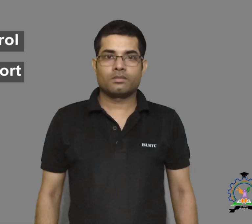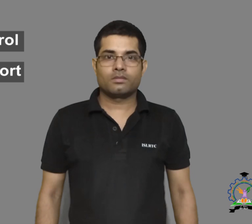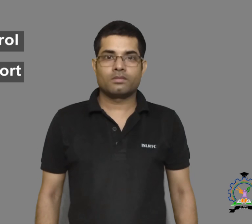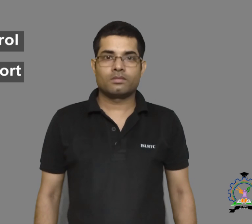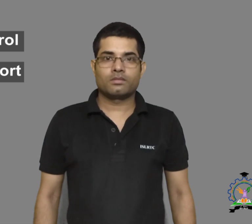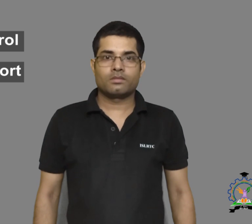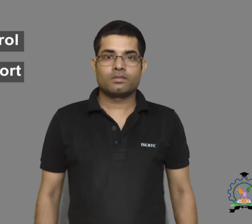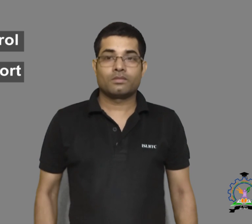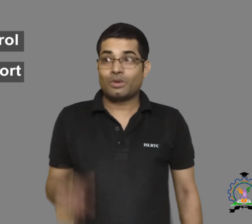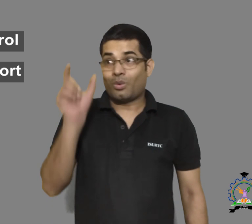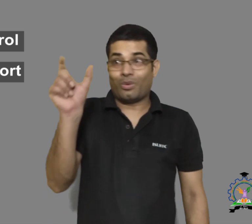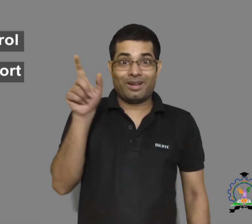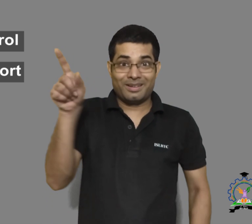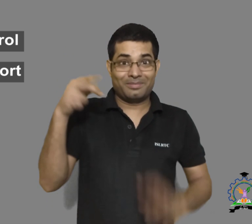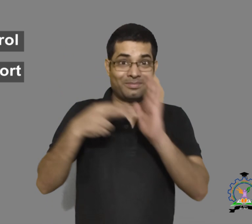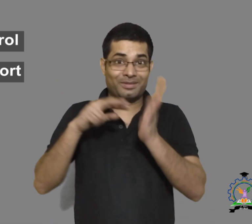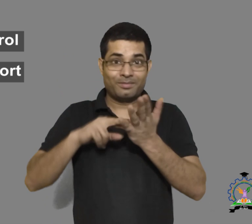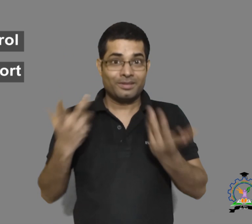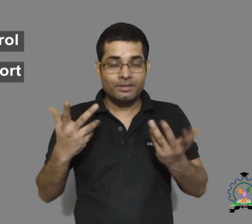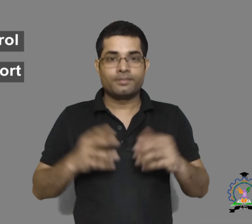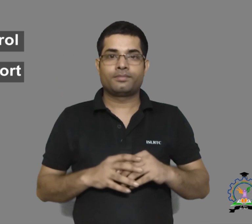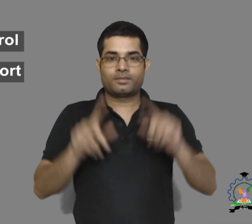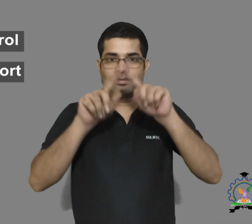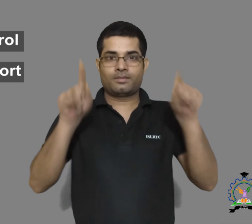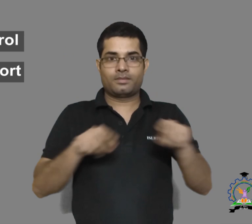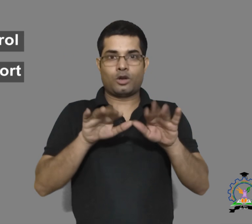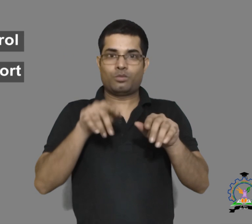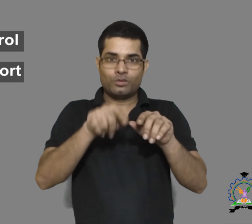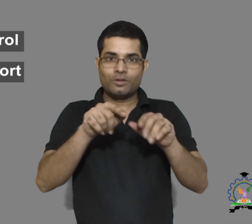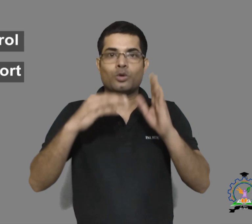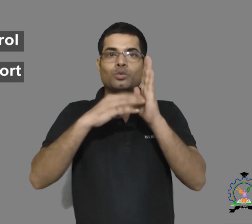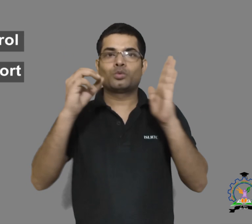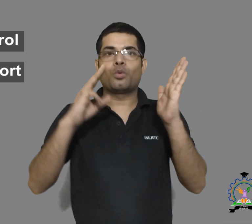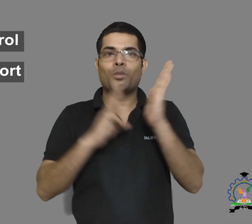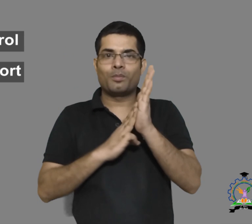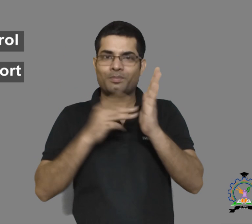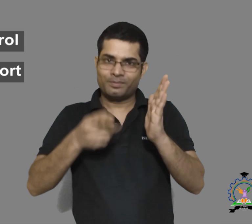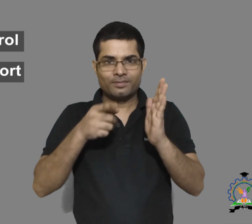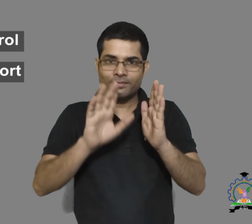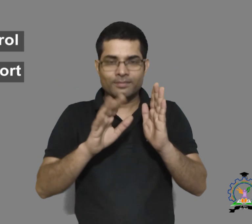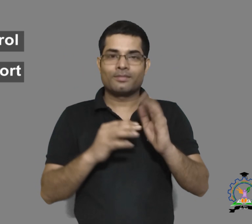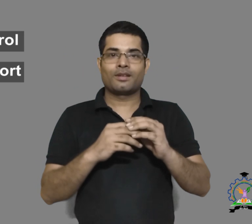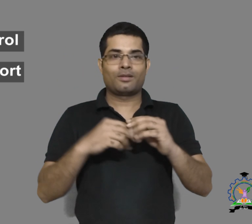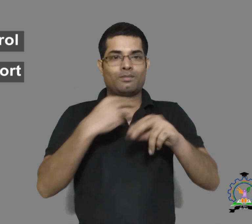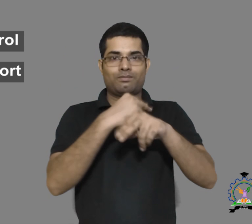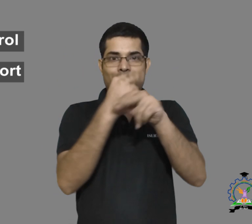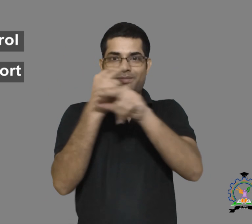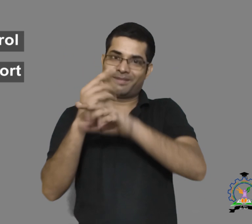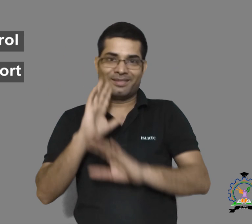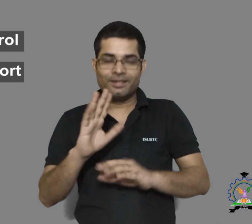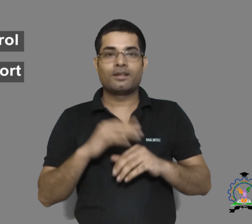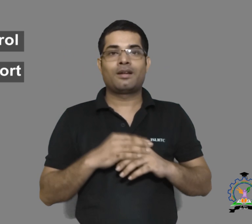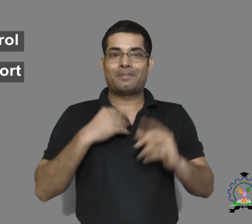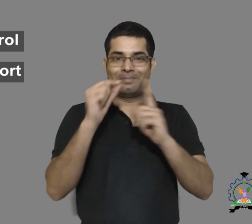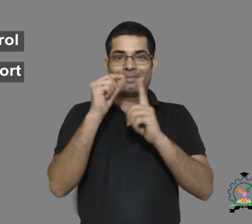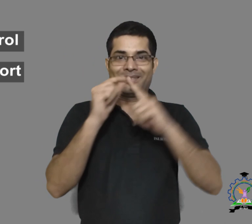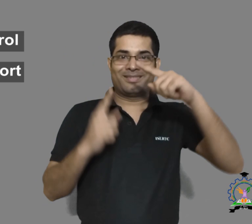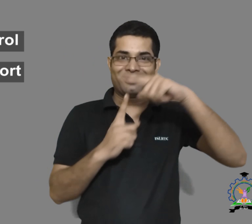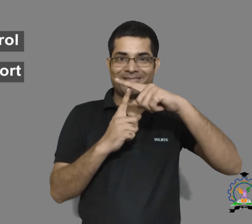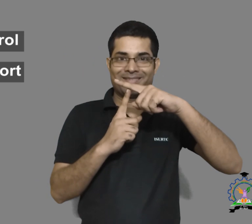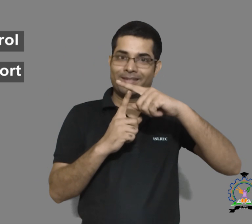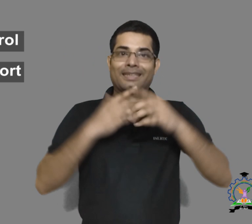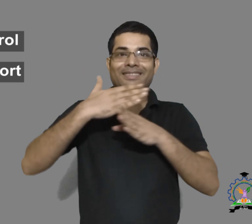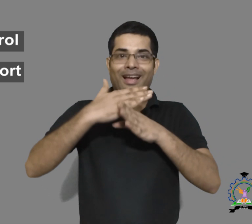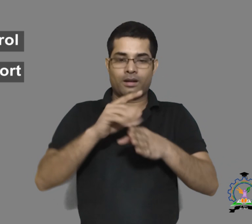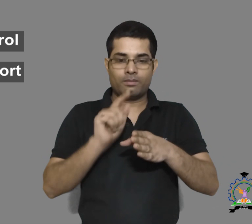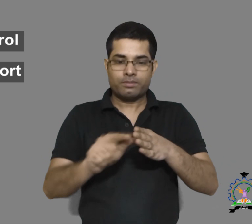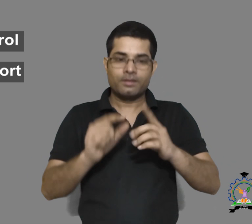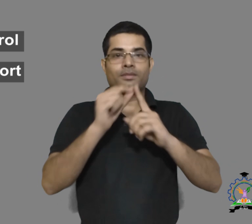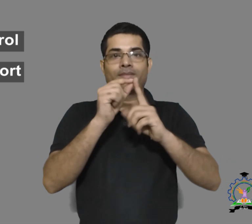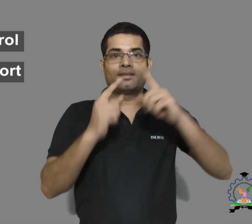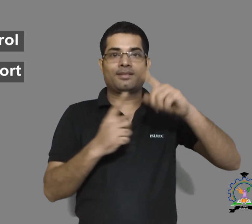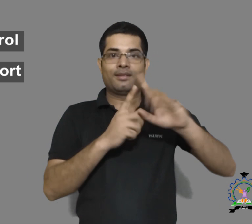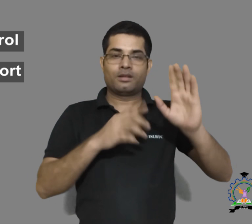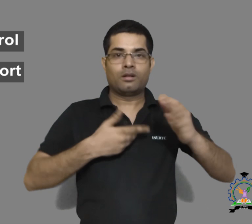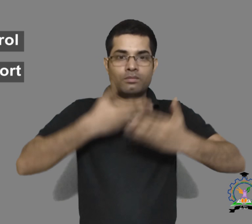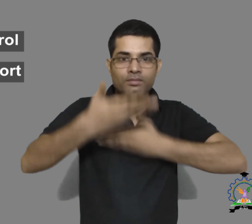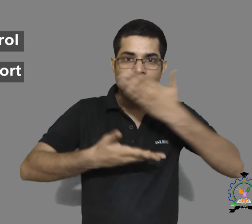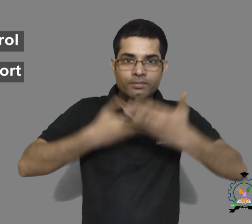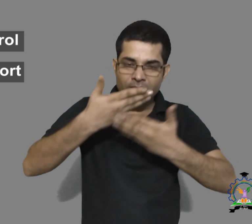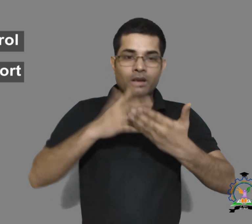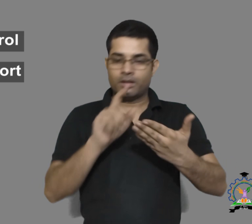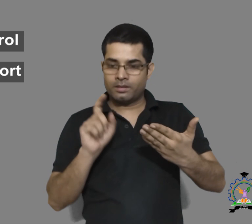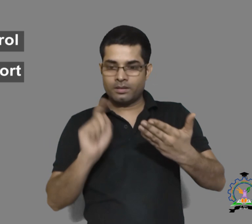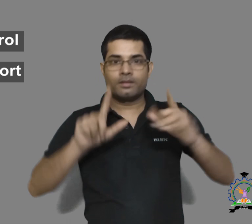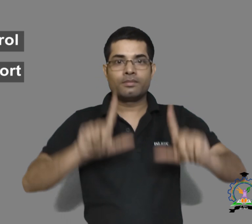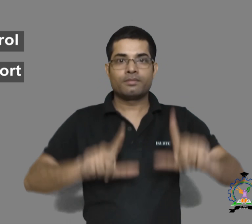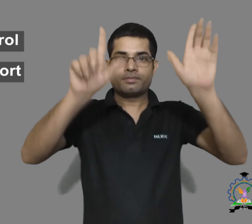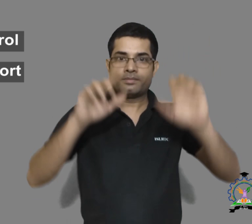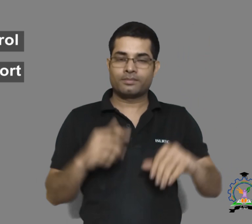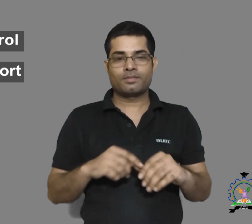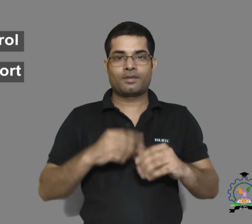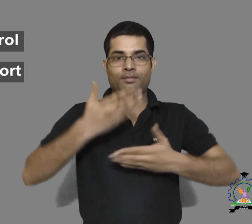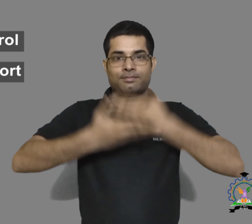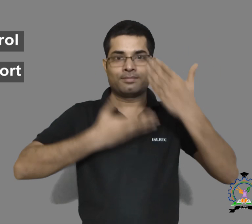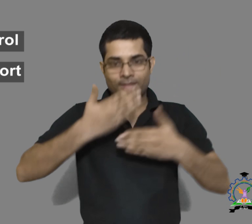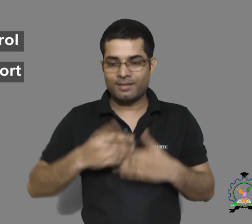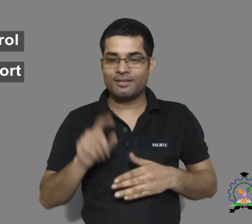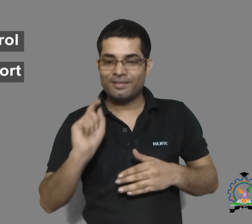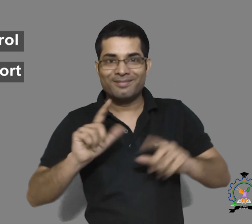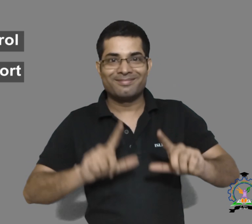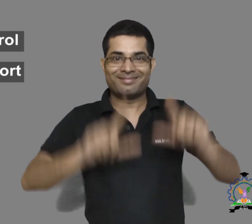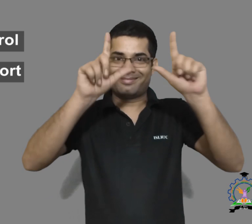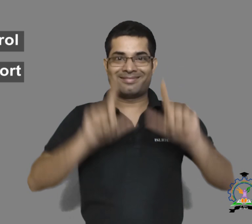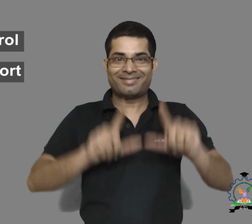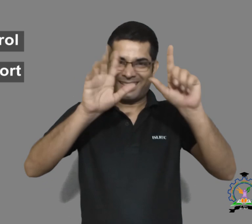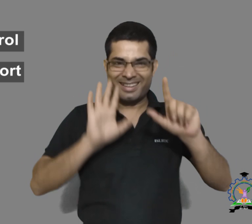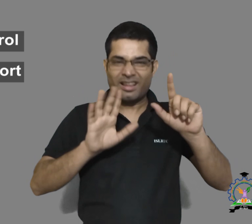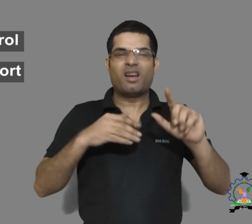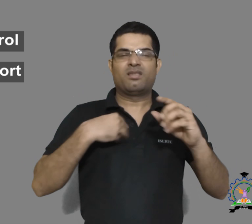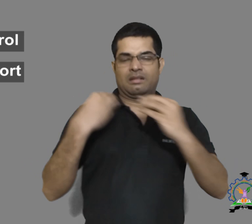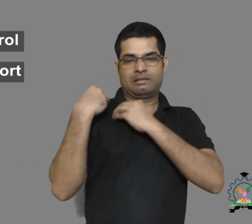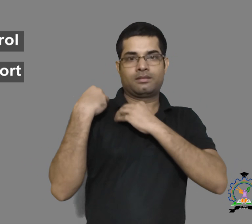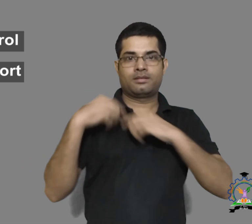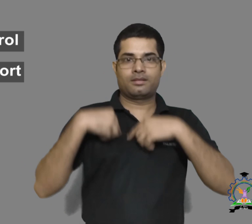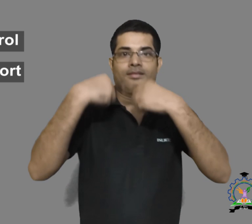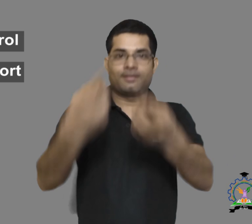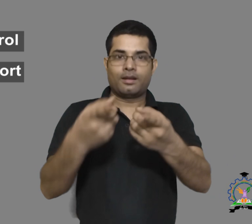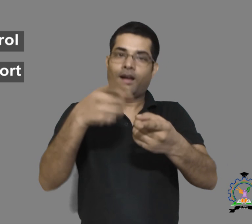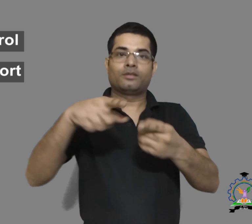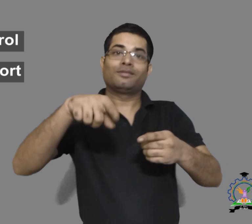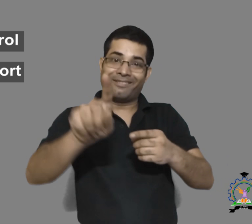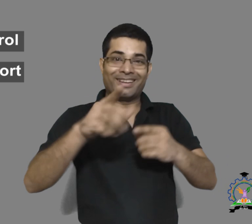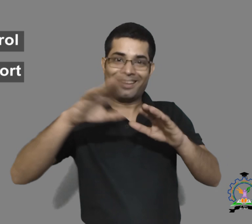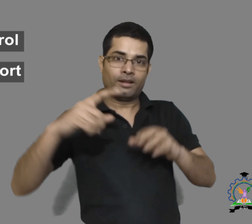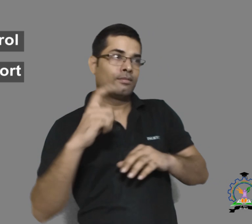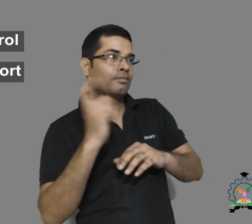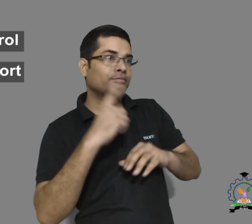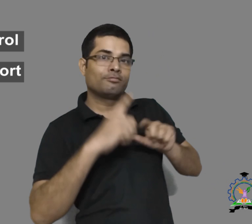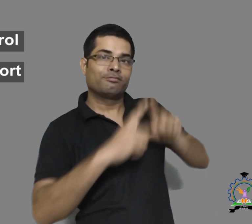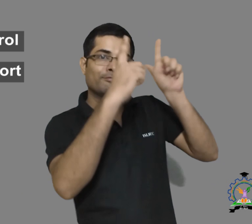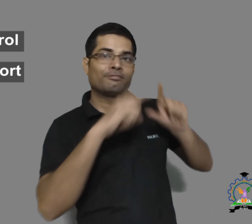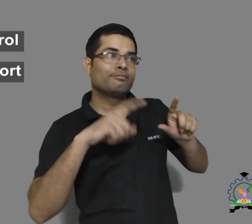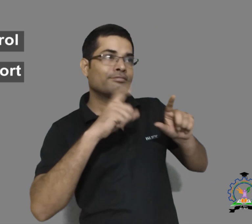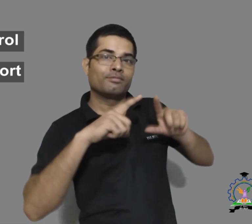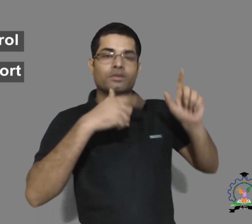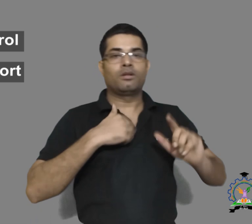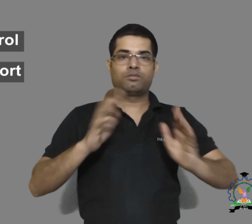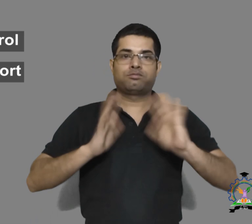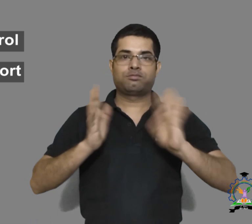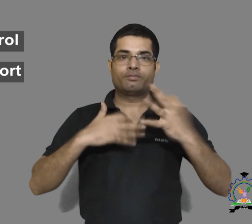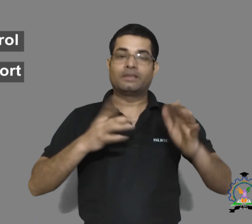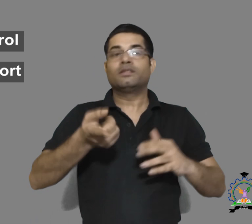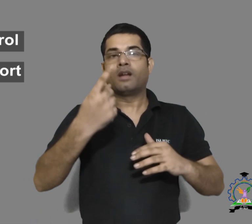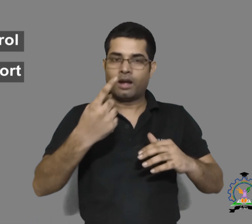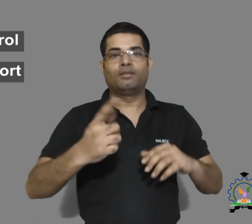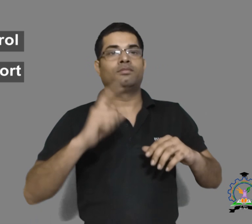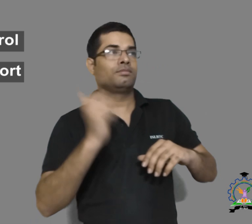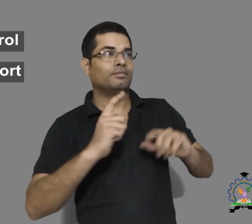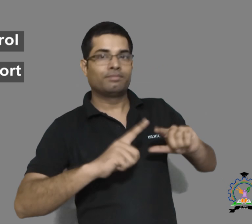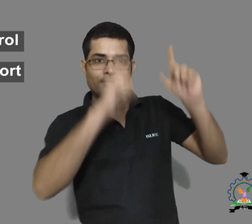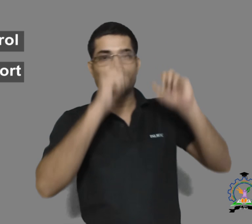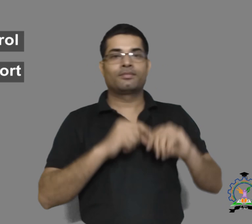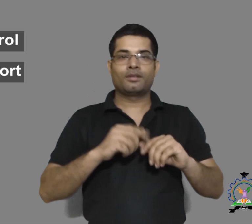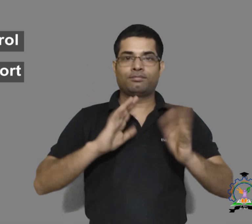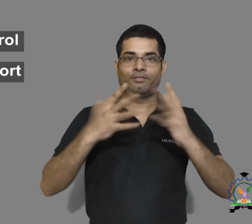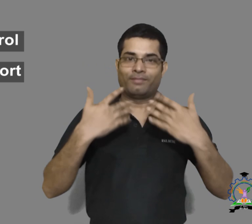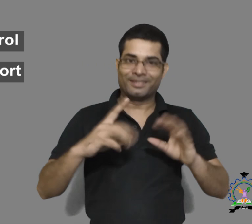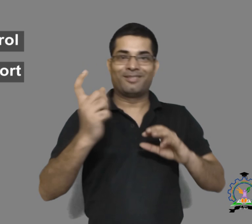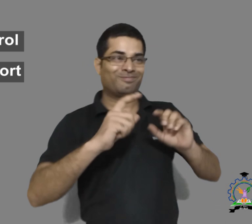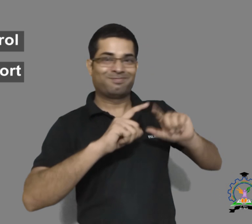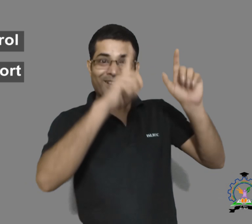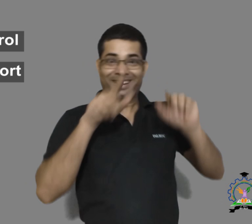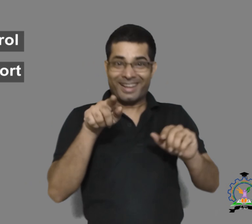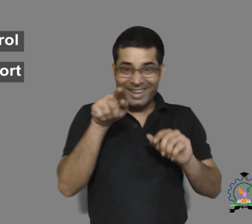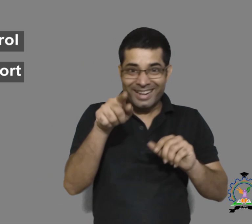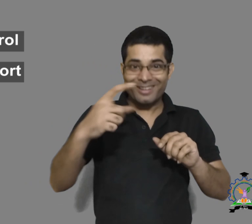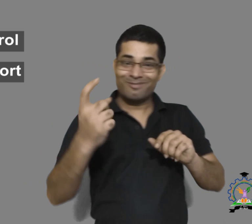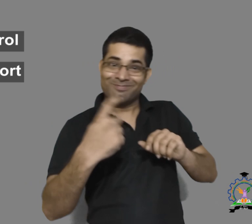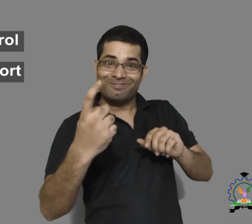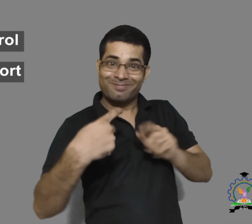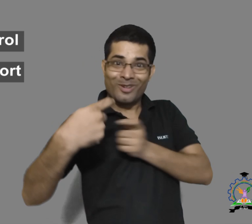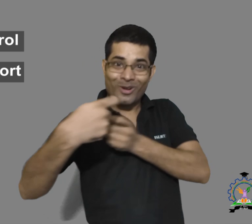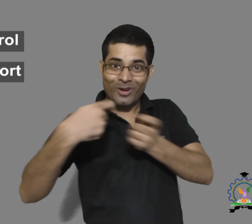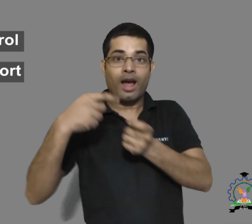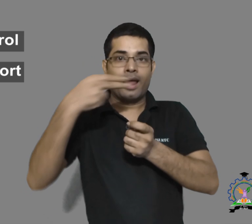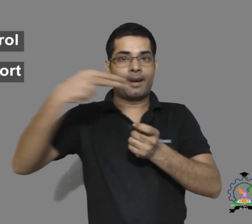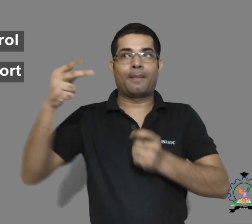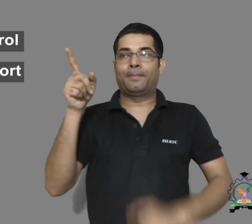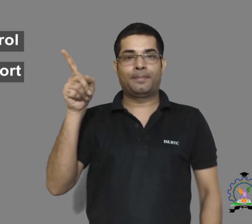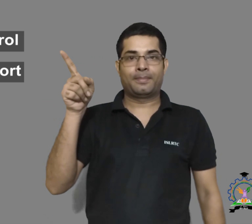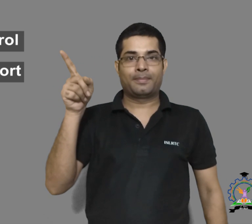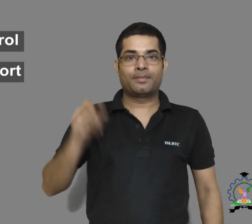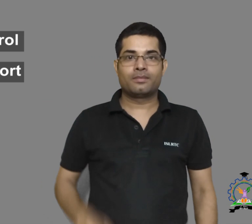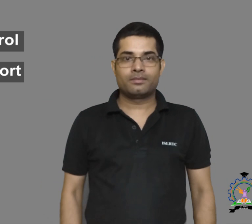Remote Control Remote Support